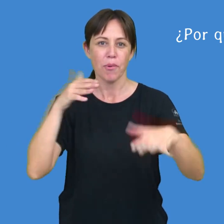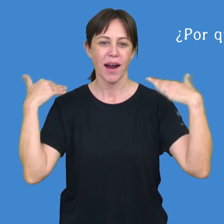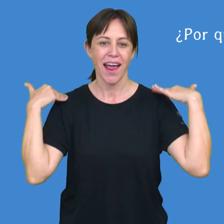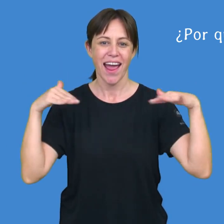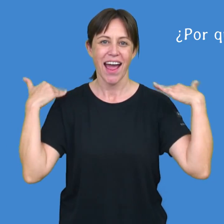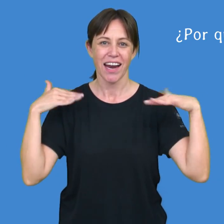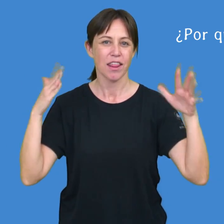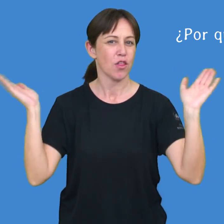ejercicio